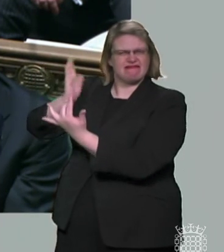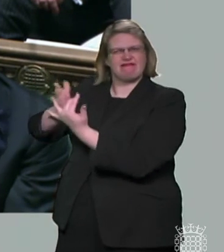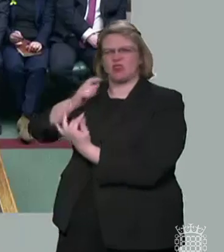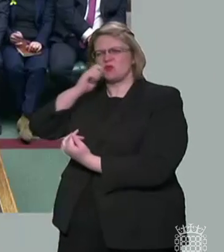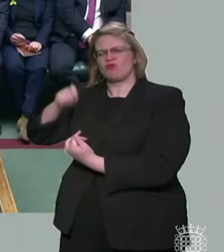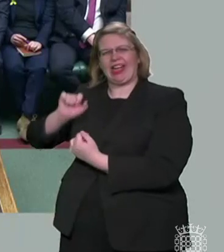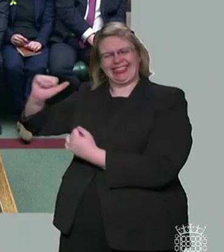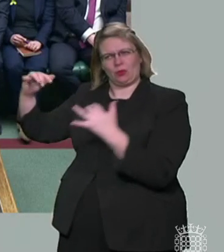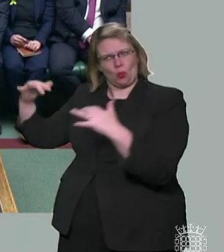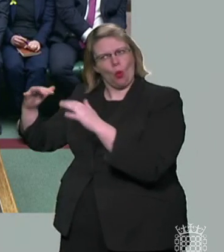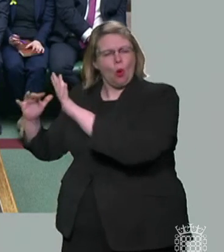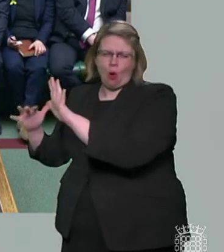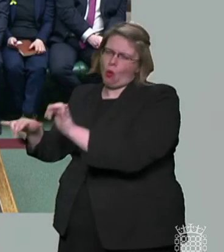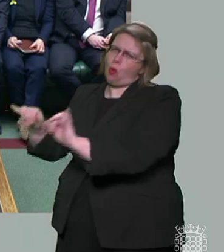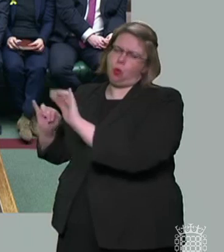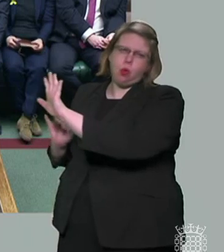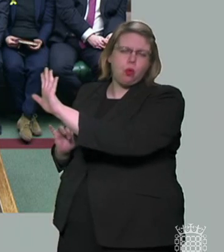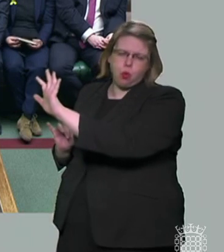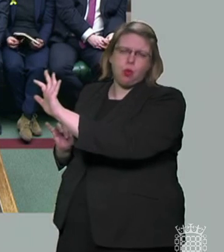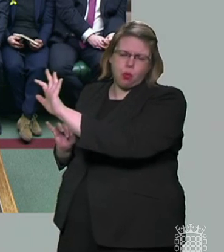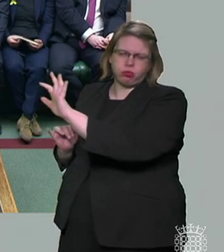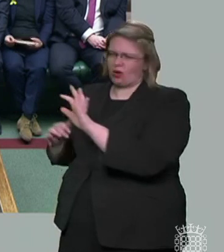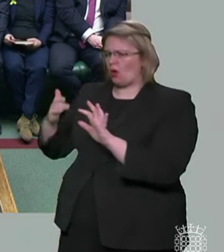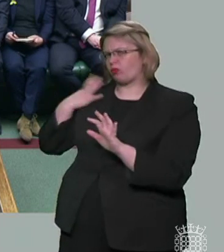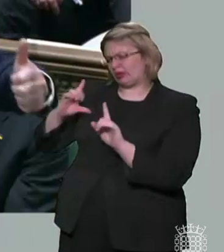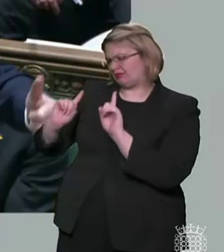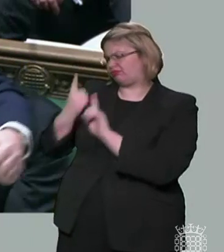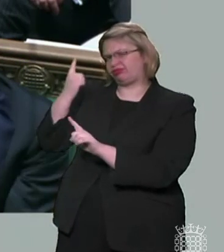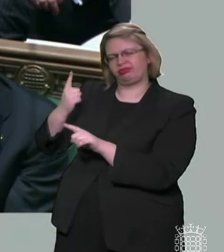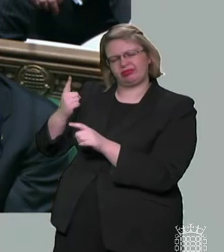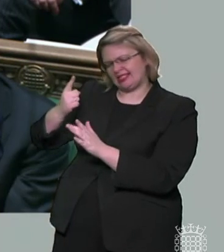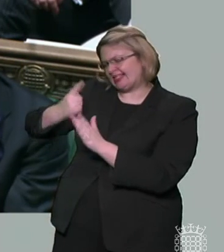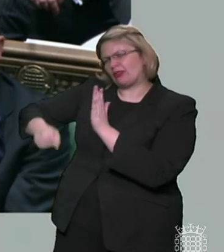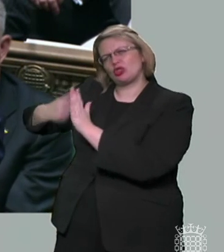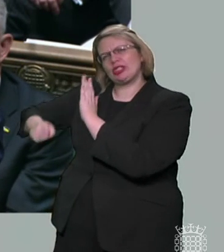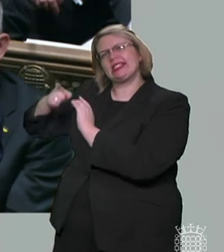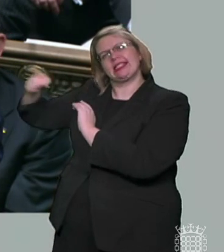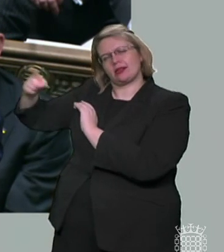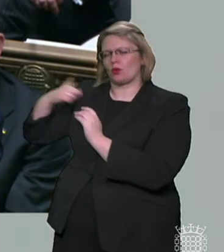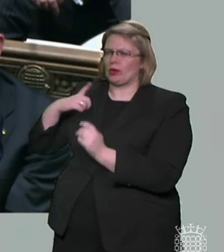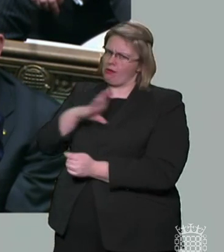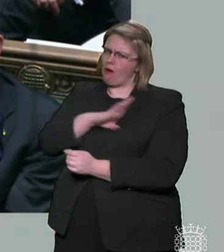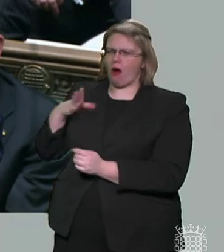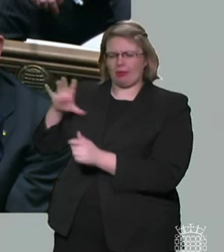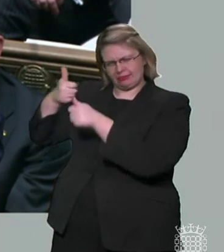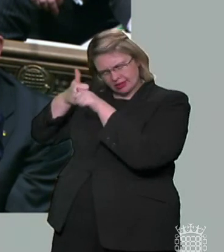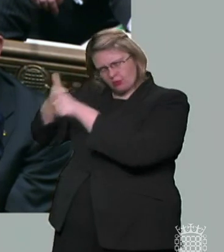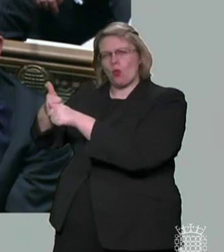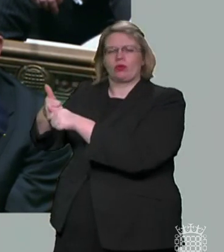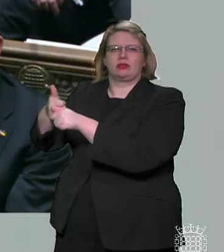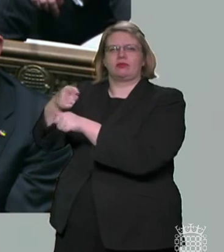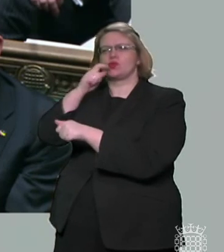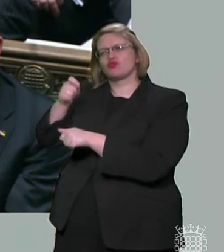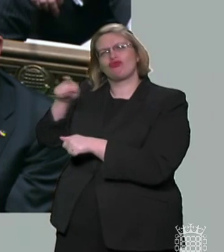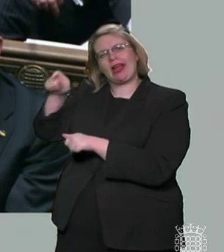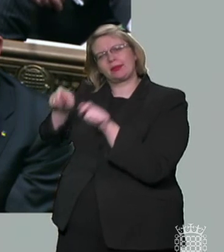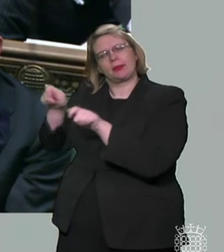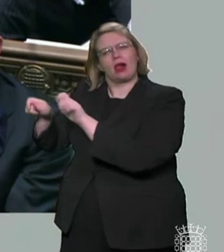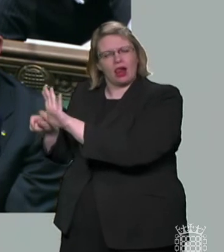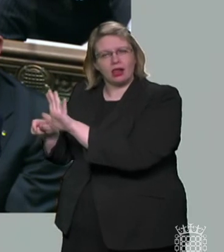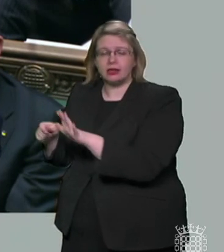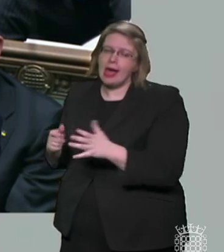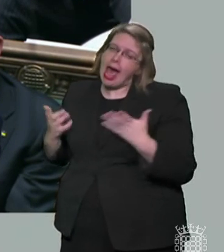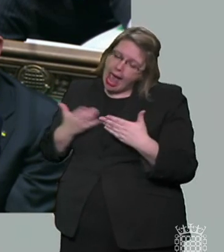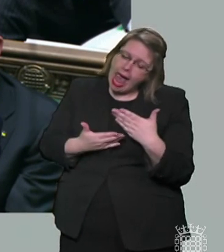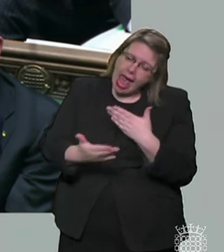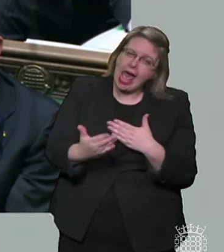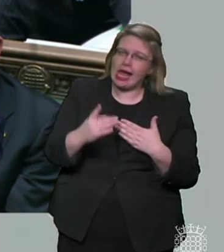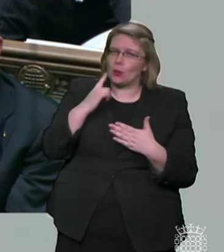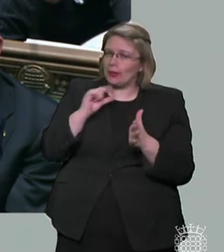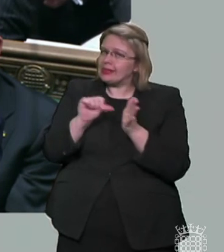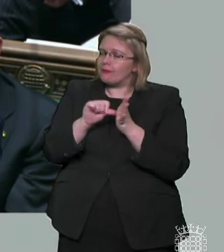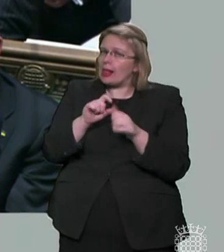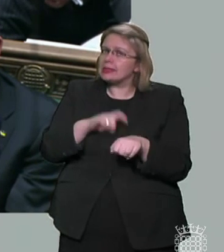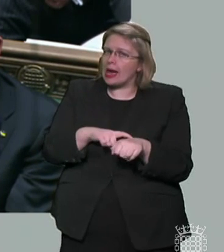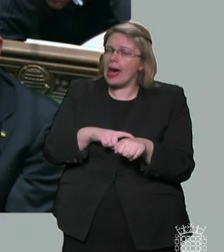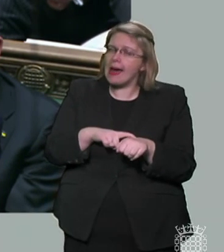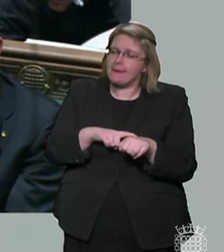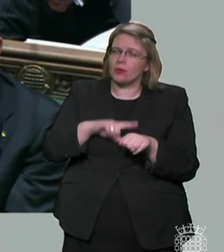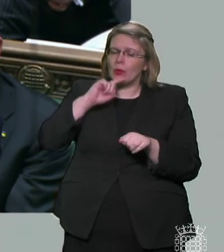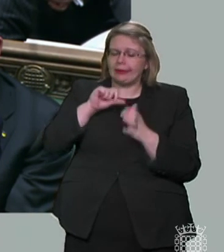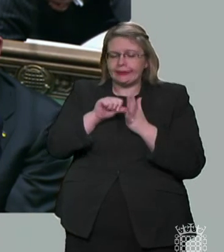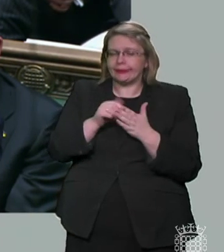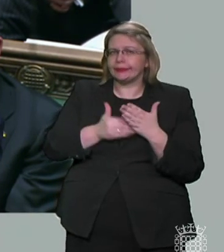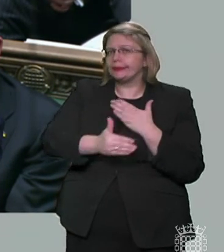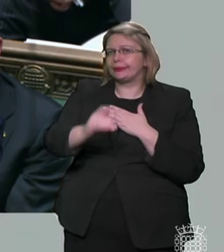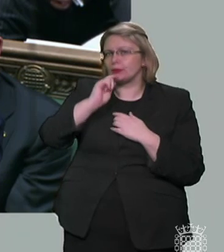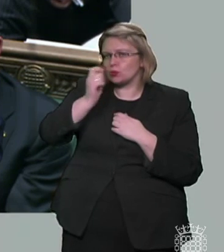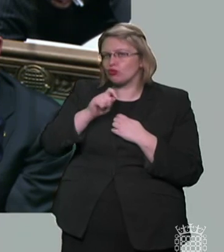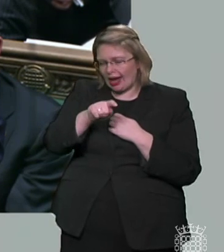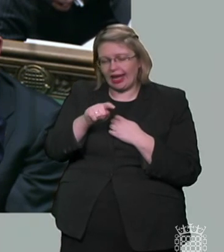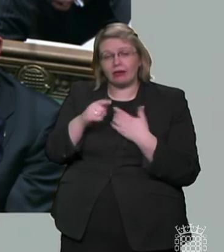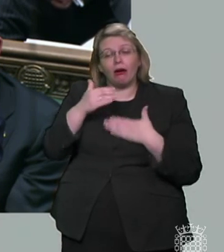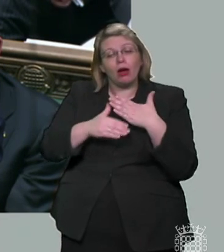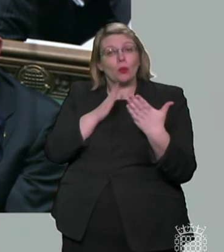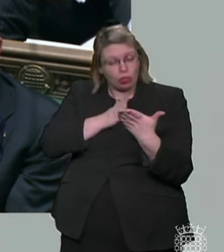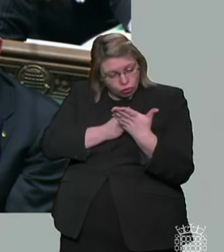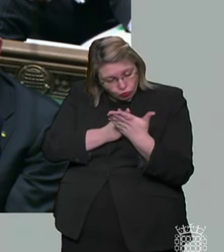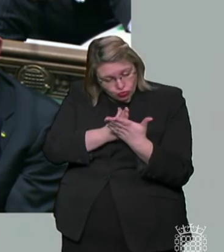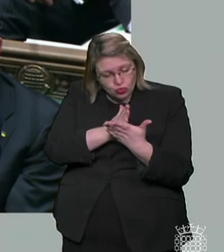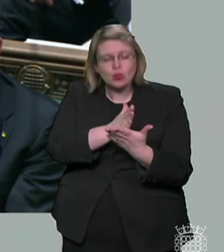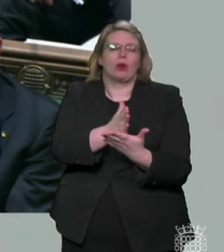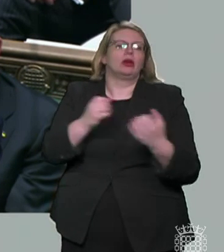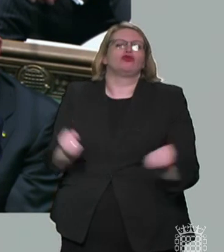There, together with the toughest possible economic sanctions and by maintaining our military support for the people of Ukraine, I have no doubt that although there will be dark days ahead and difficult times, we will come through it stronger.